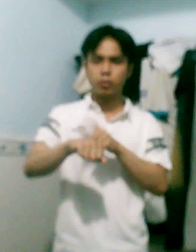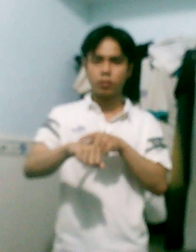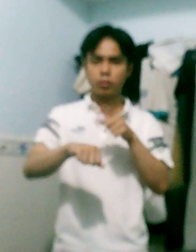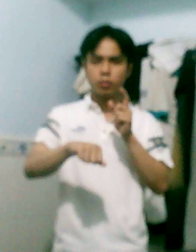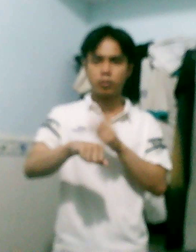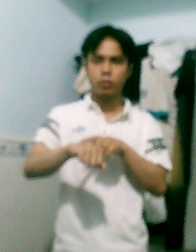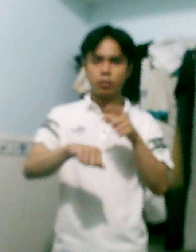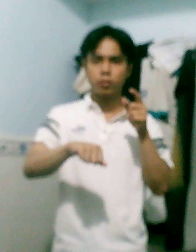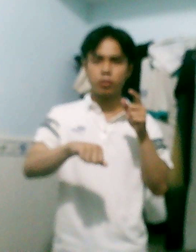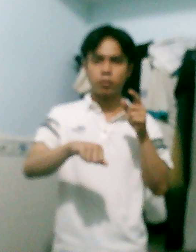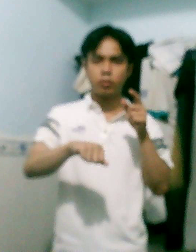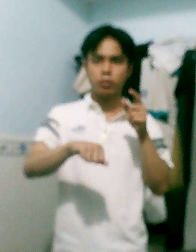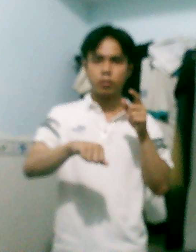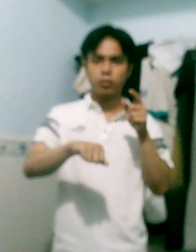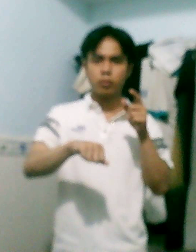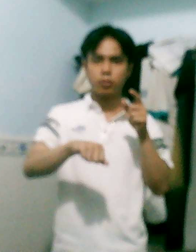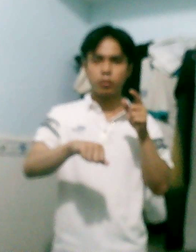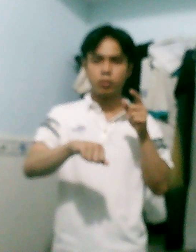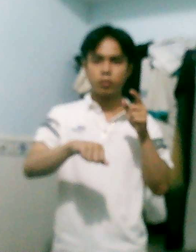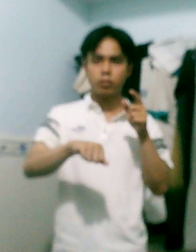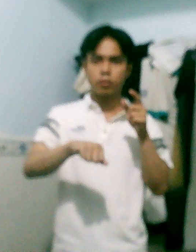gio